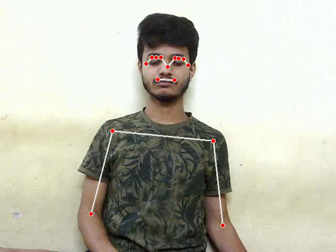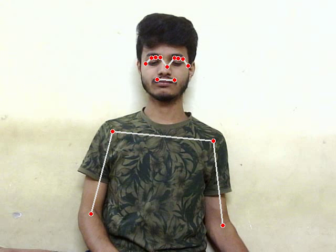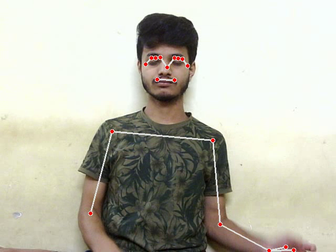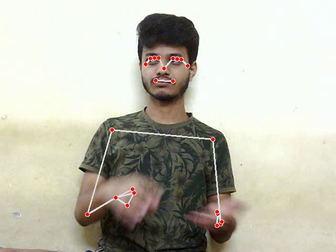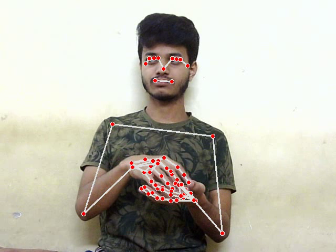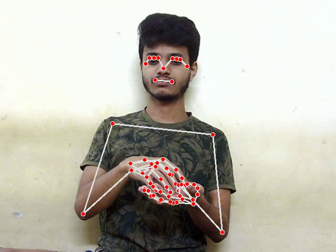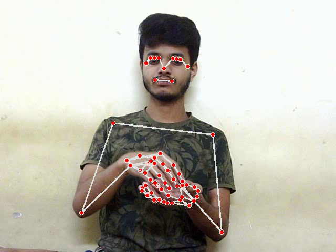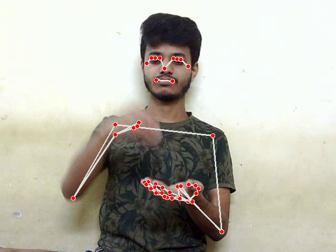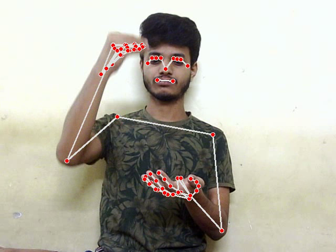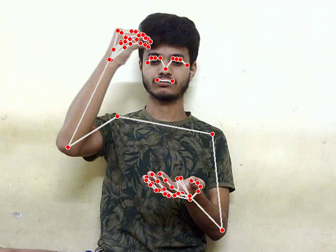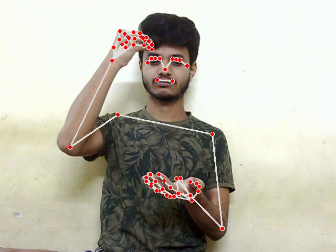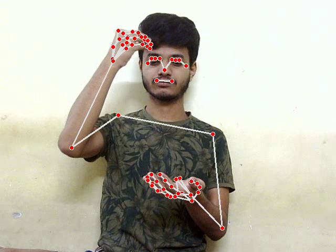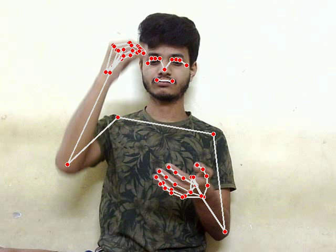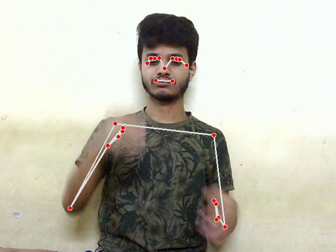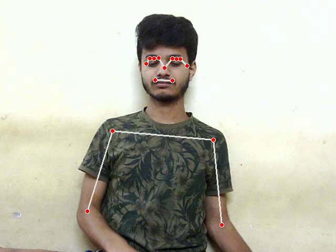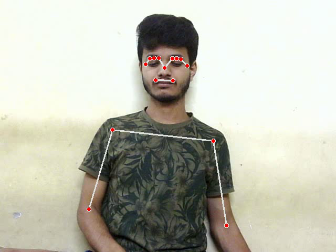learn